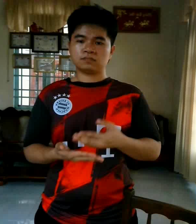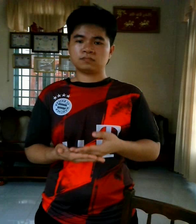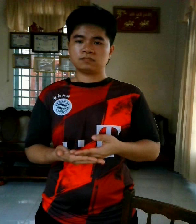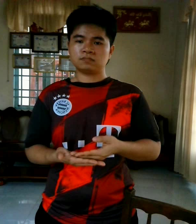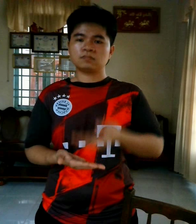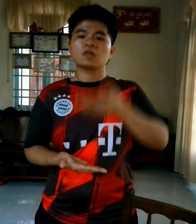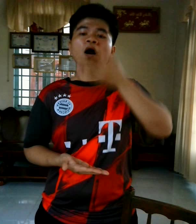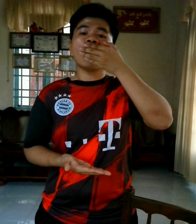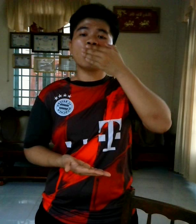sup